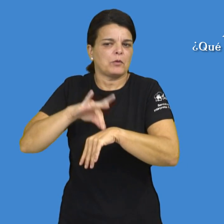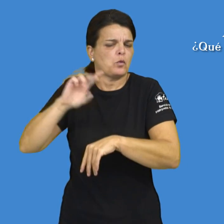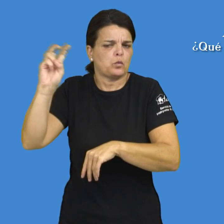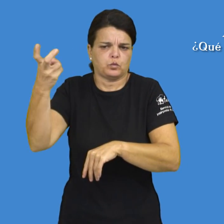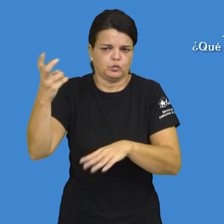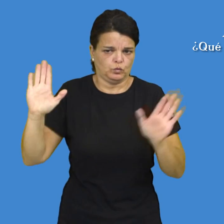otro